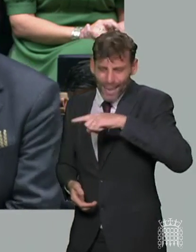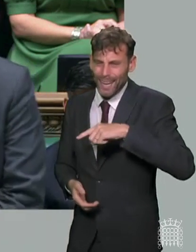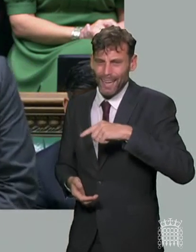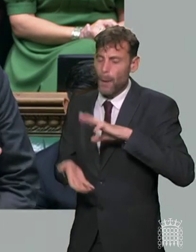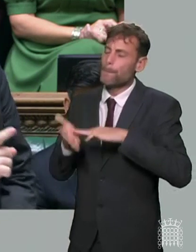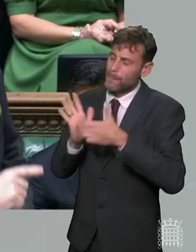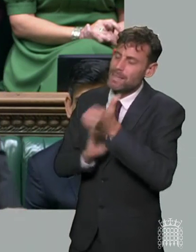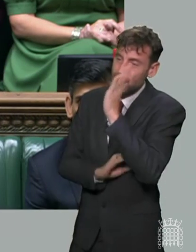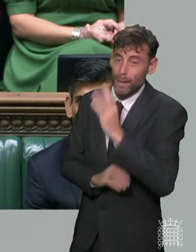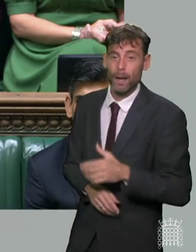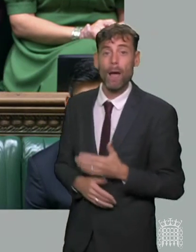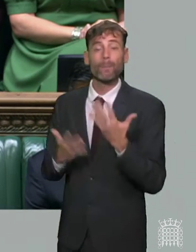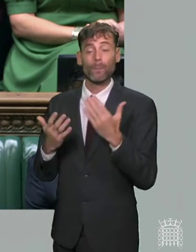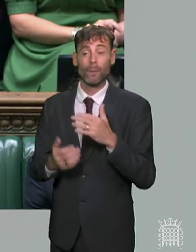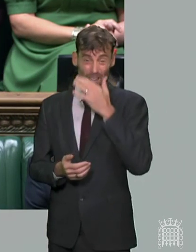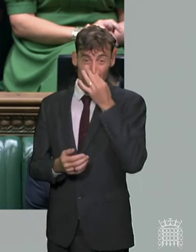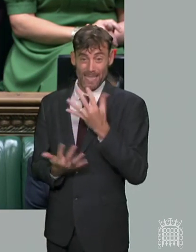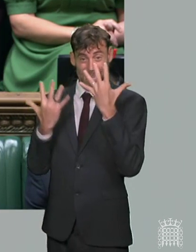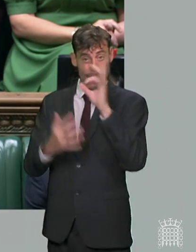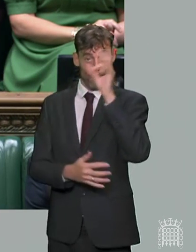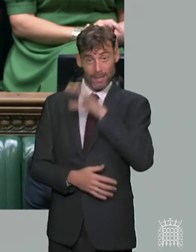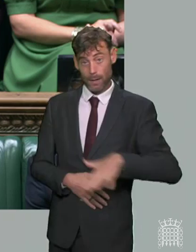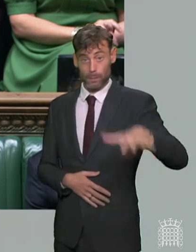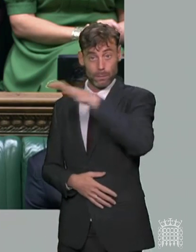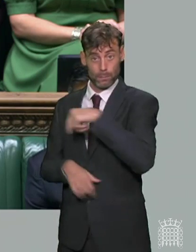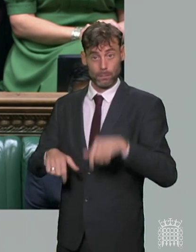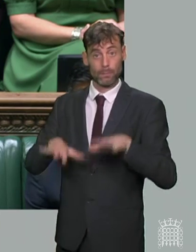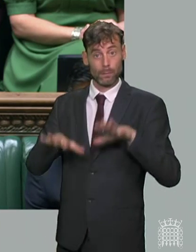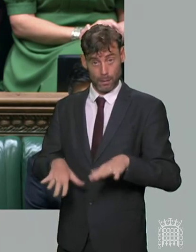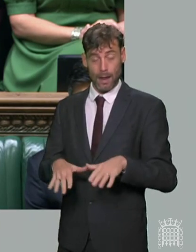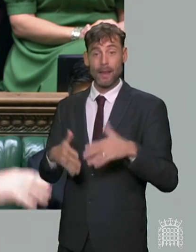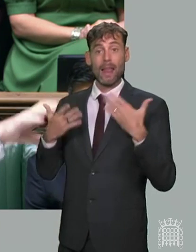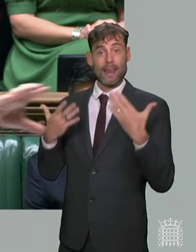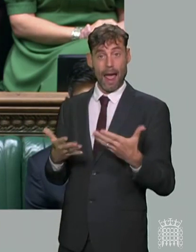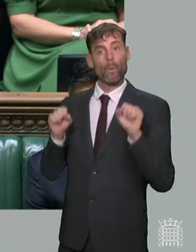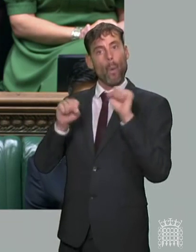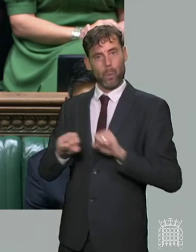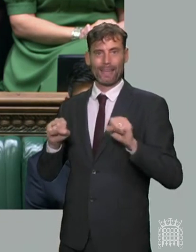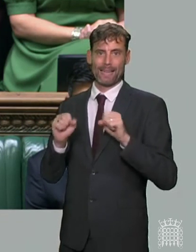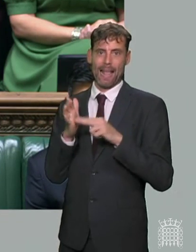One in 10 of the people in this country are now on an NHS waiting list.